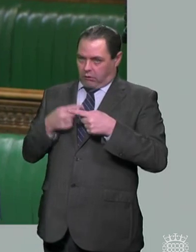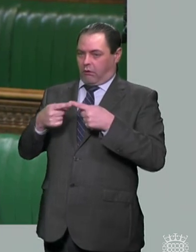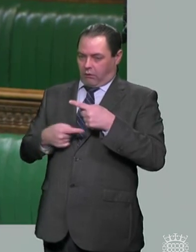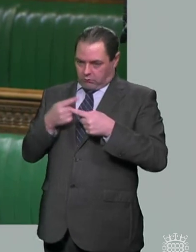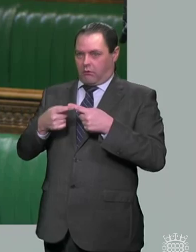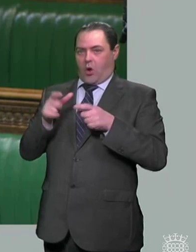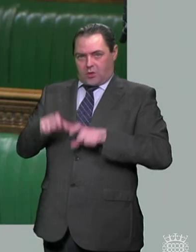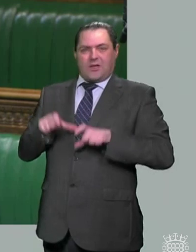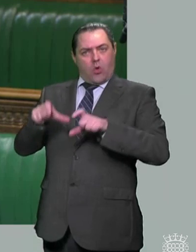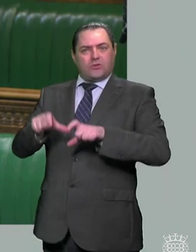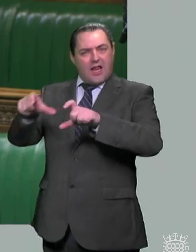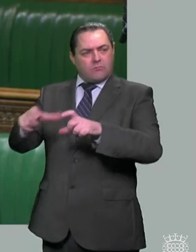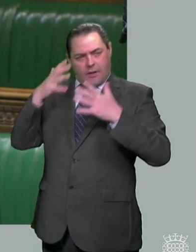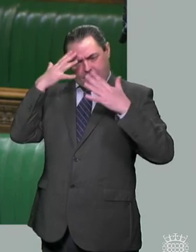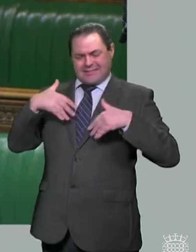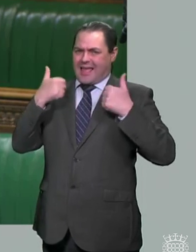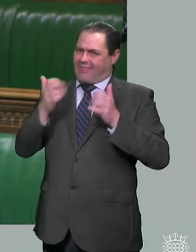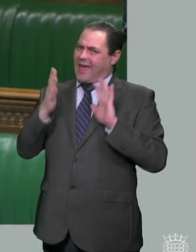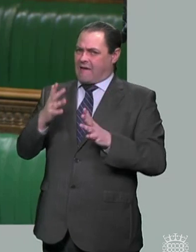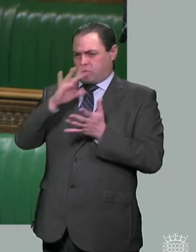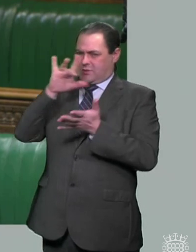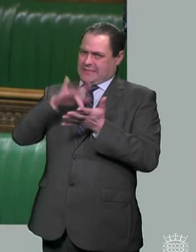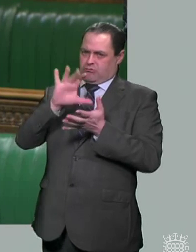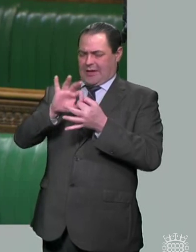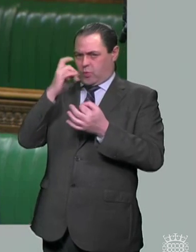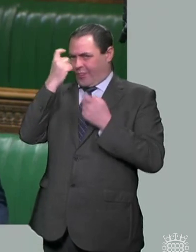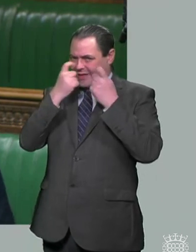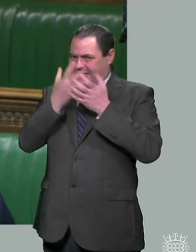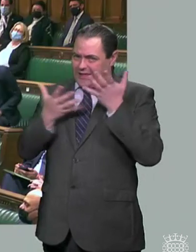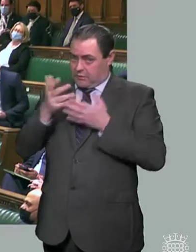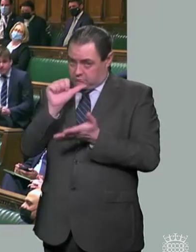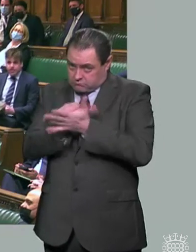Could the Prime Minister give me assurances that mental health is at the heart of the decisions on covid that we will make in the future?